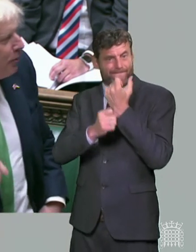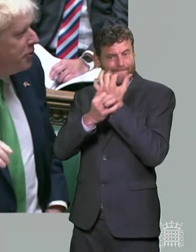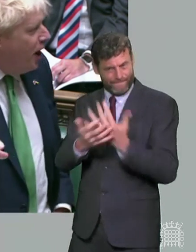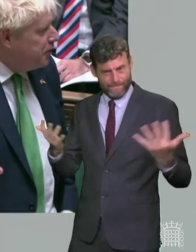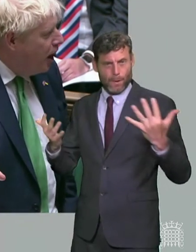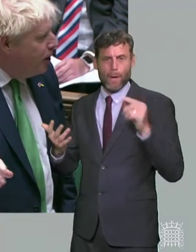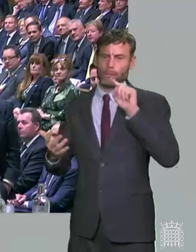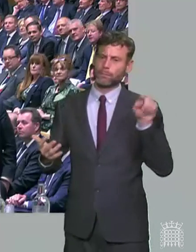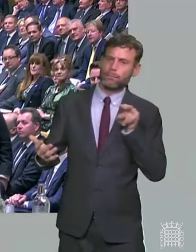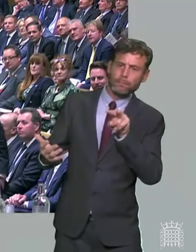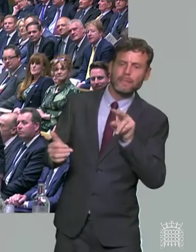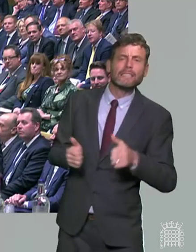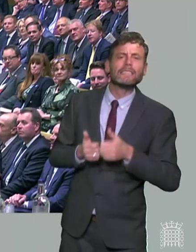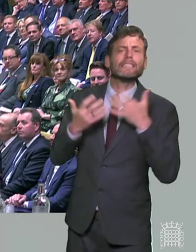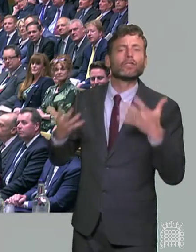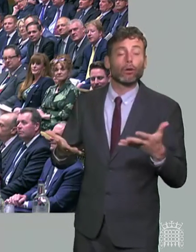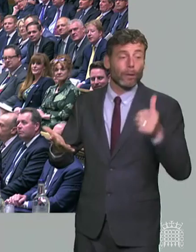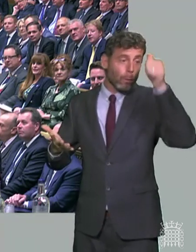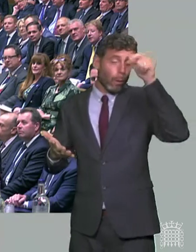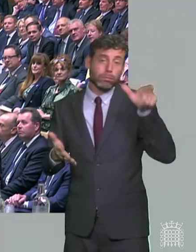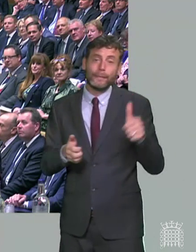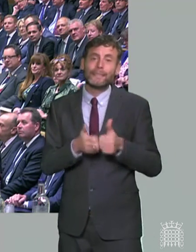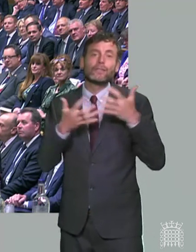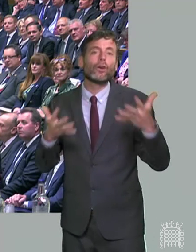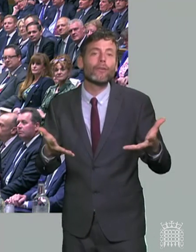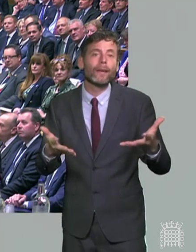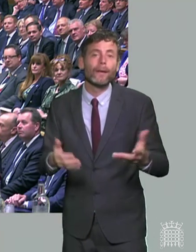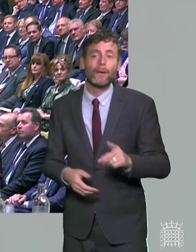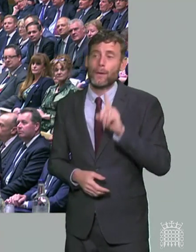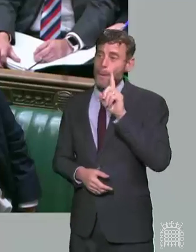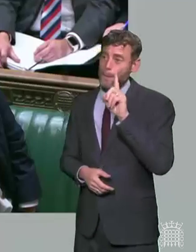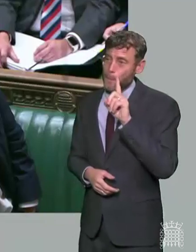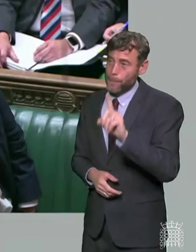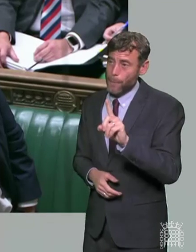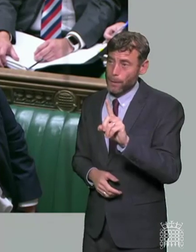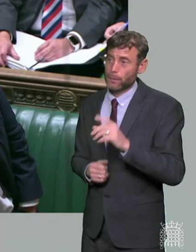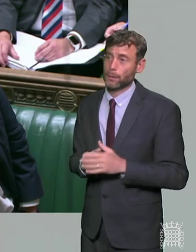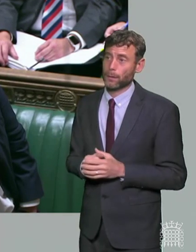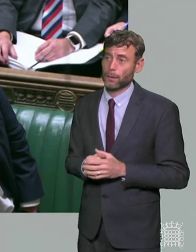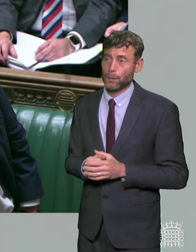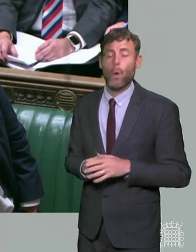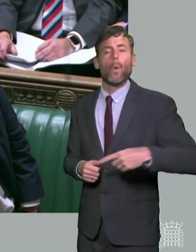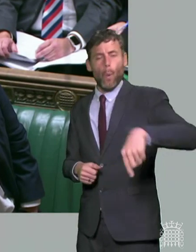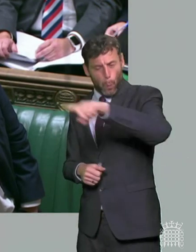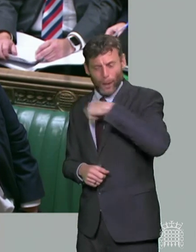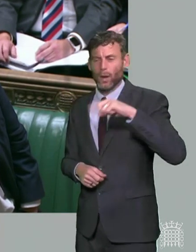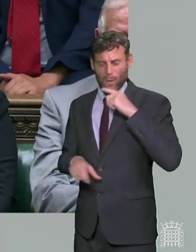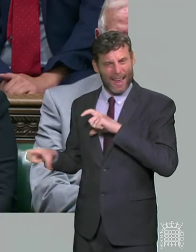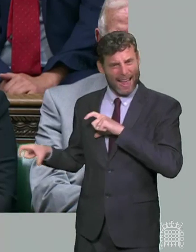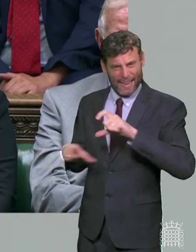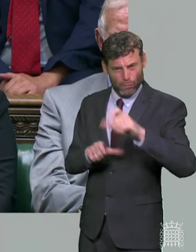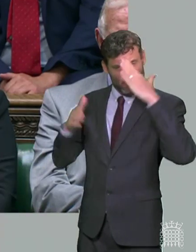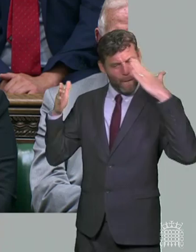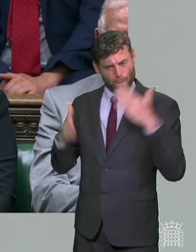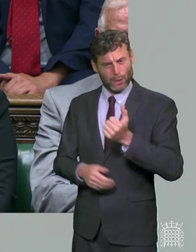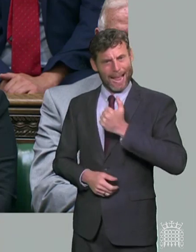What I want her to know is that absolutely nothing and no one, least of all her, is going to stop us from getting on with delivering for the British people.